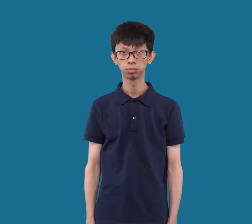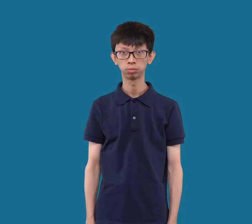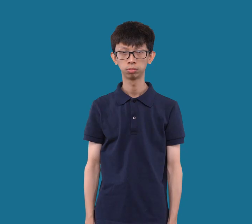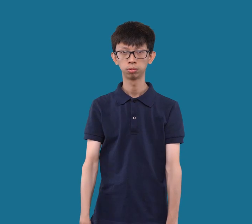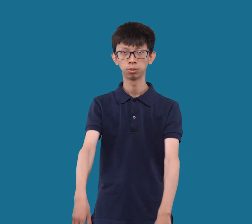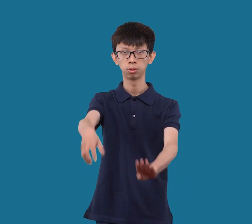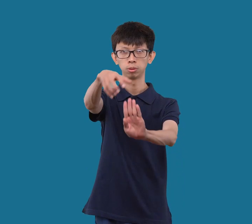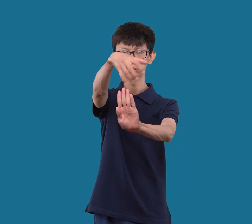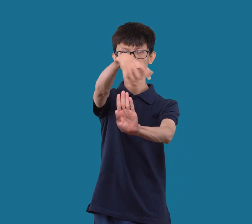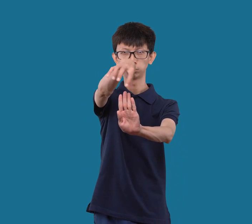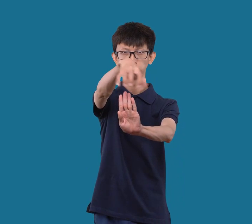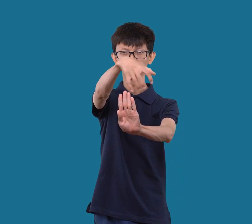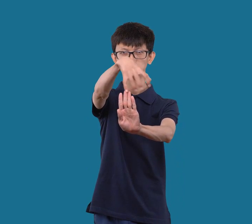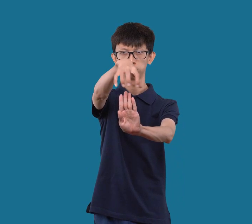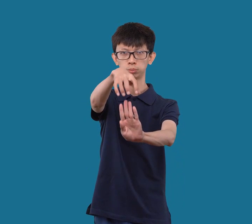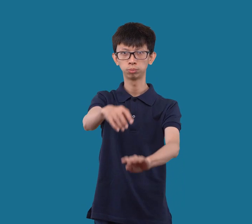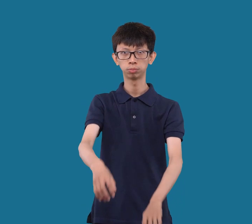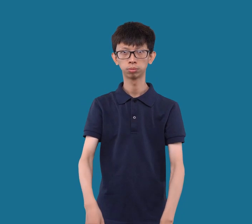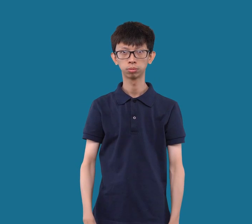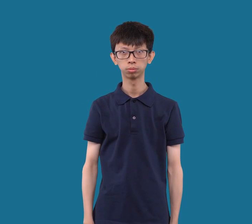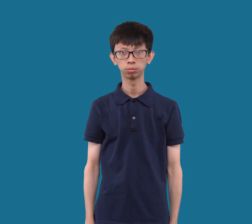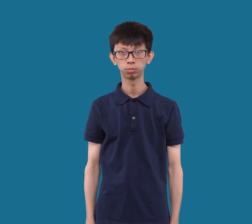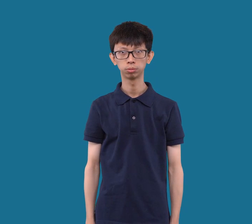chuông nhà